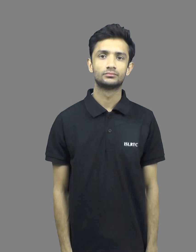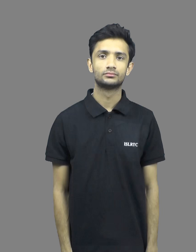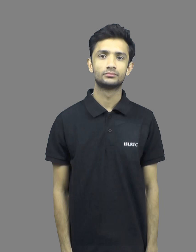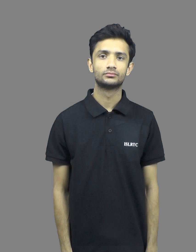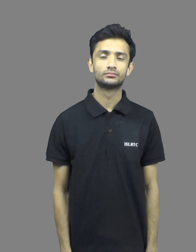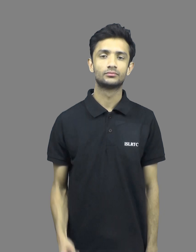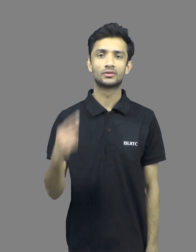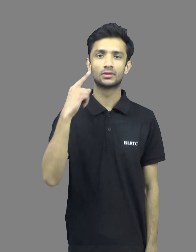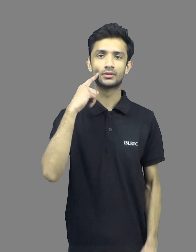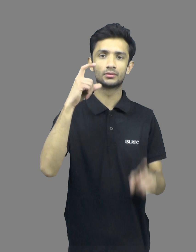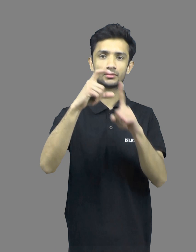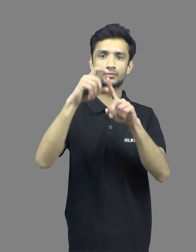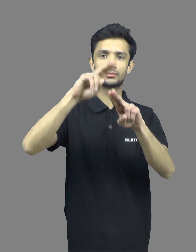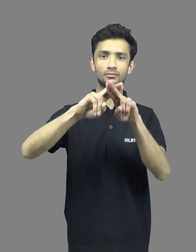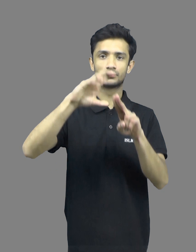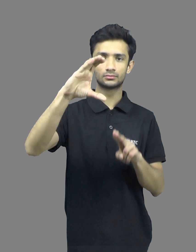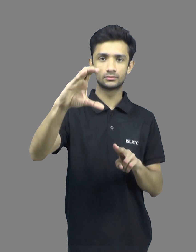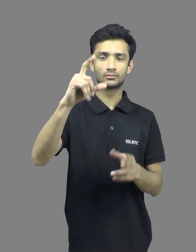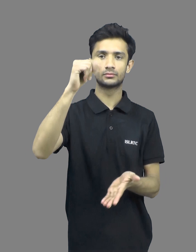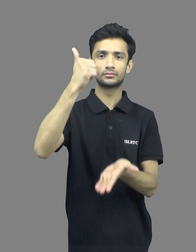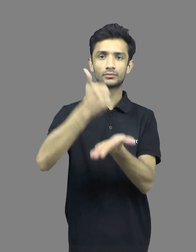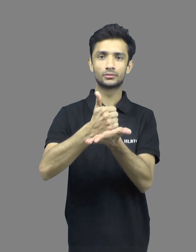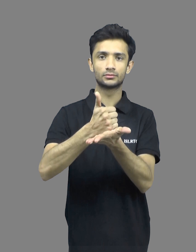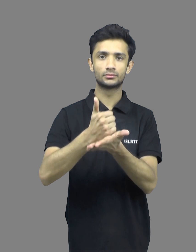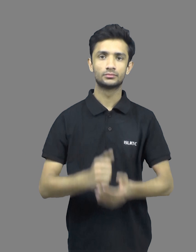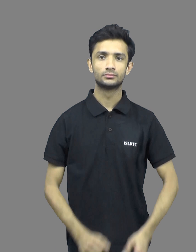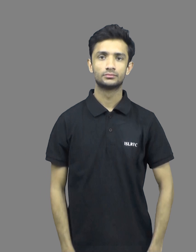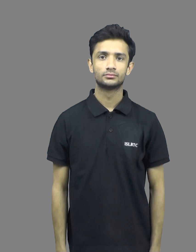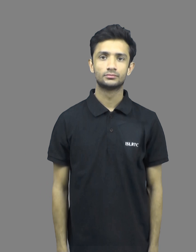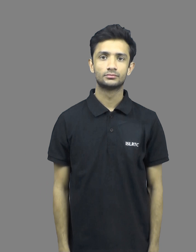IDFC Bank